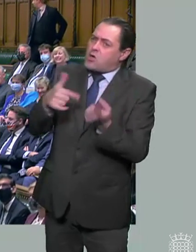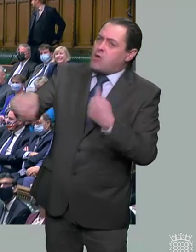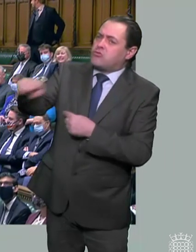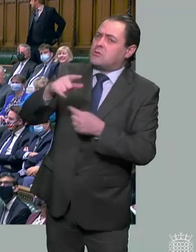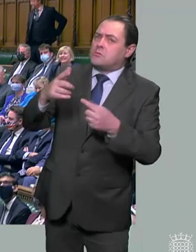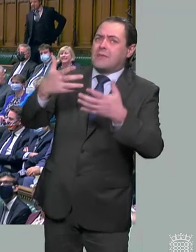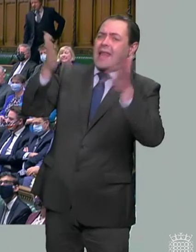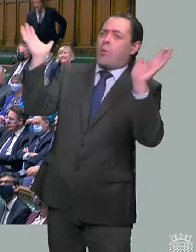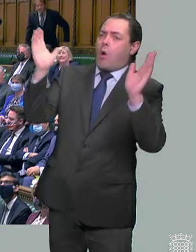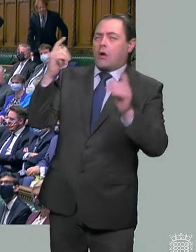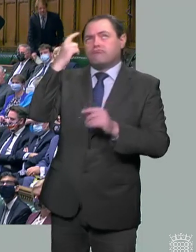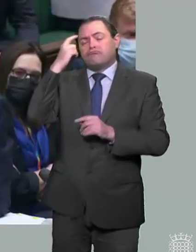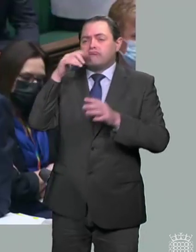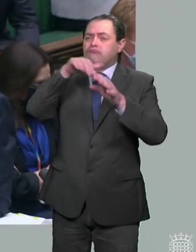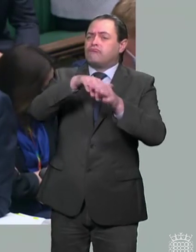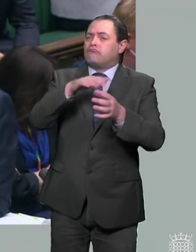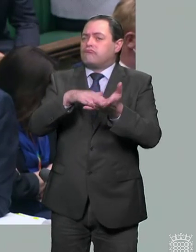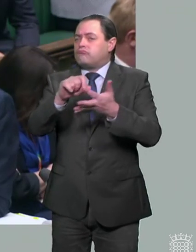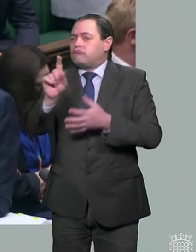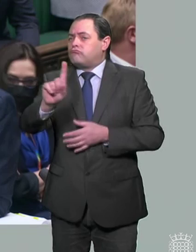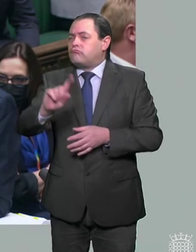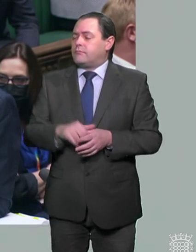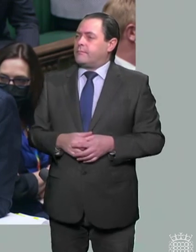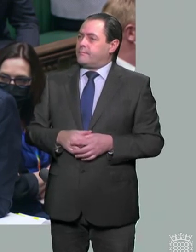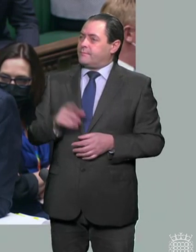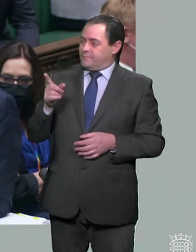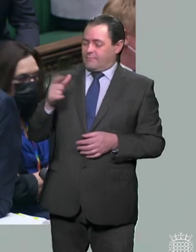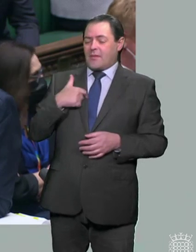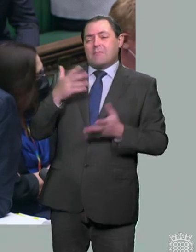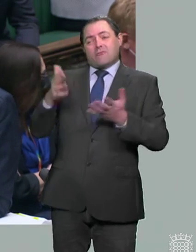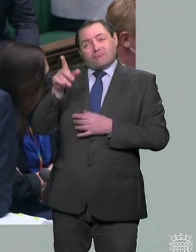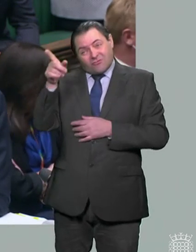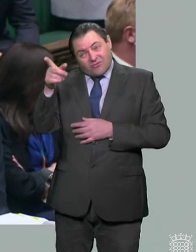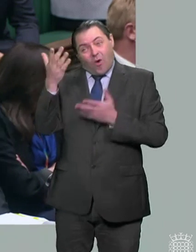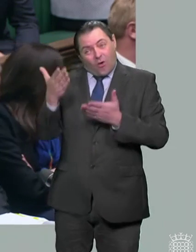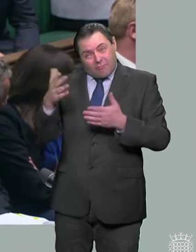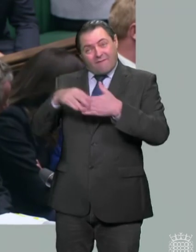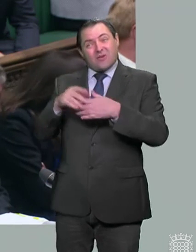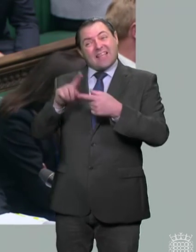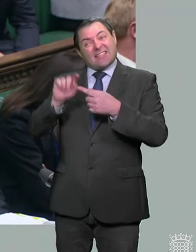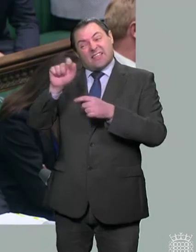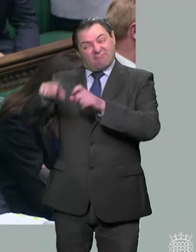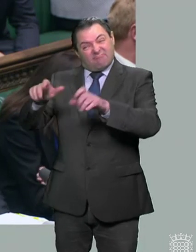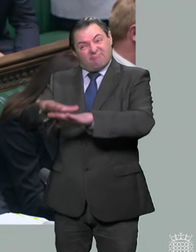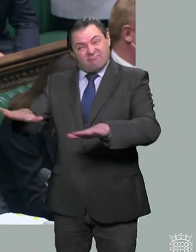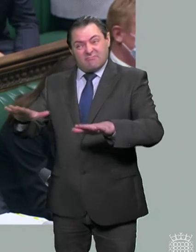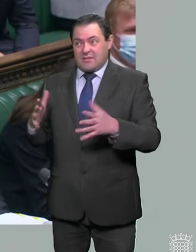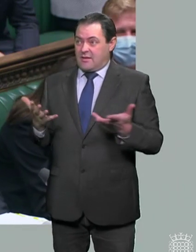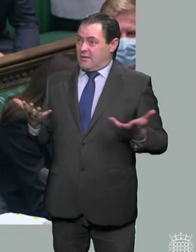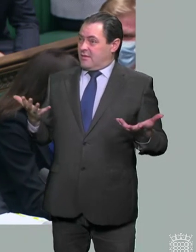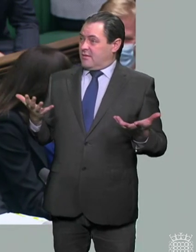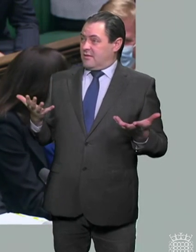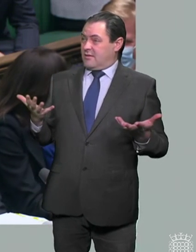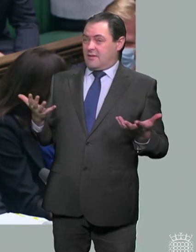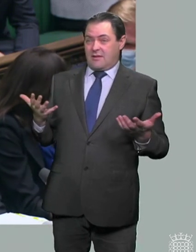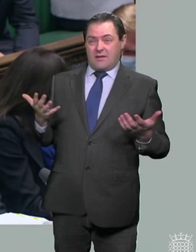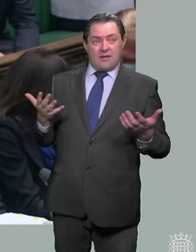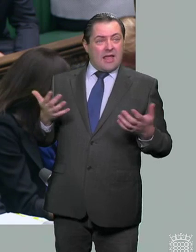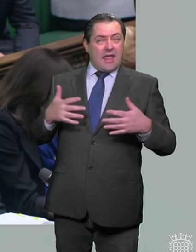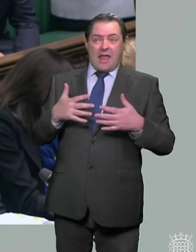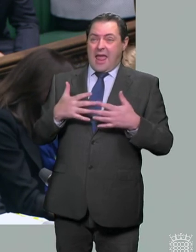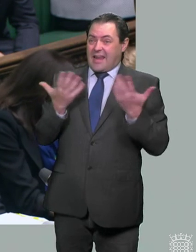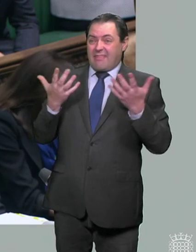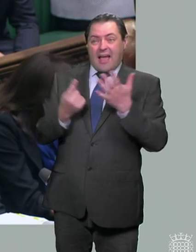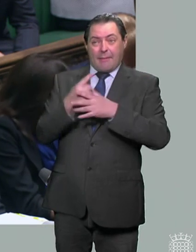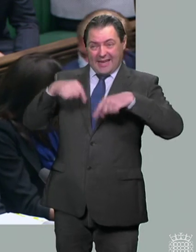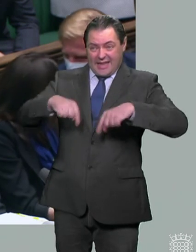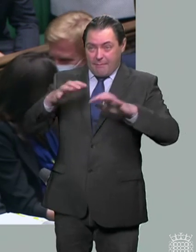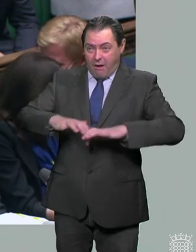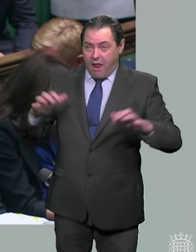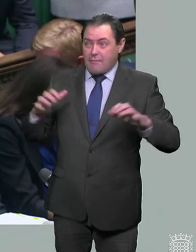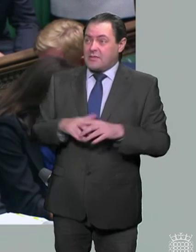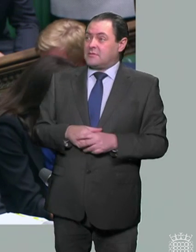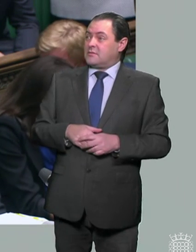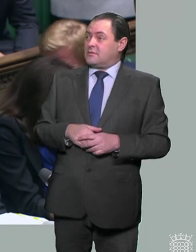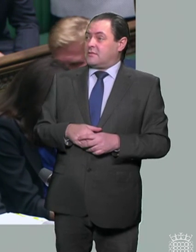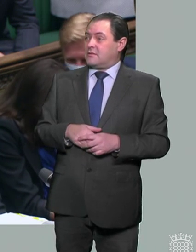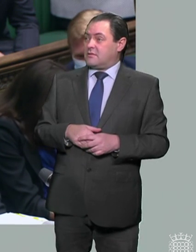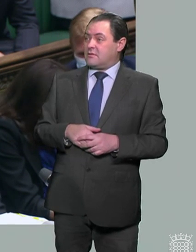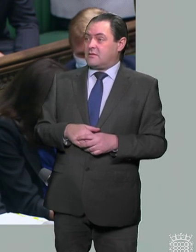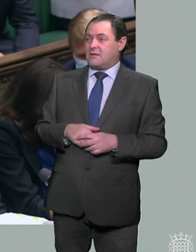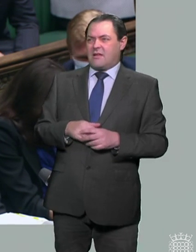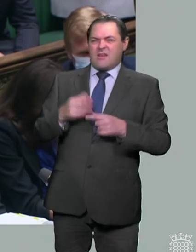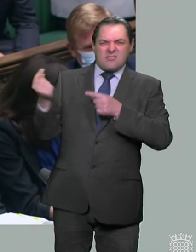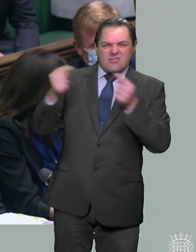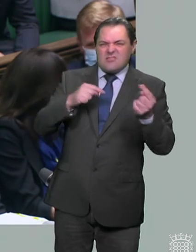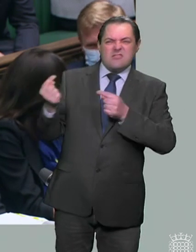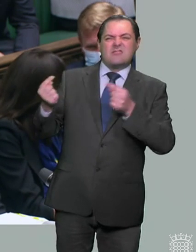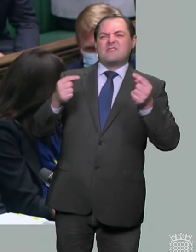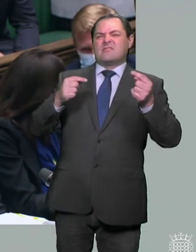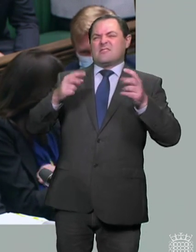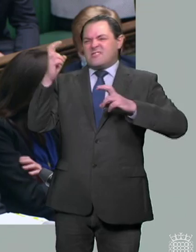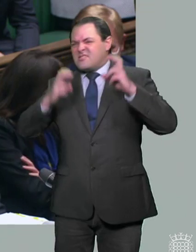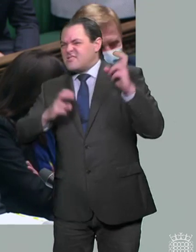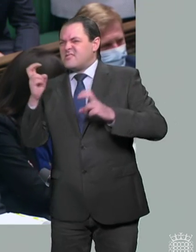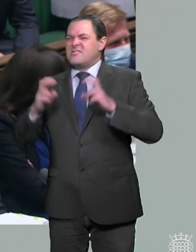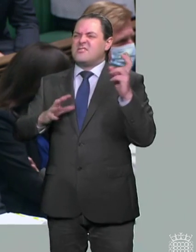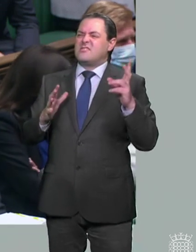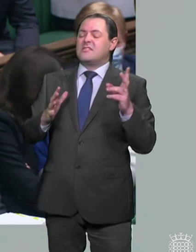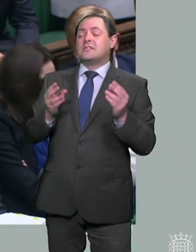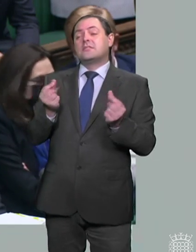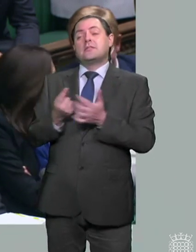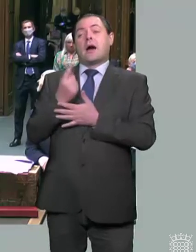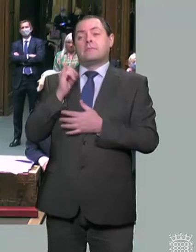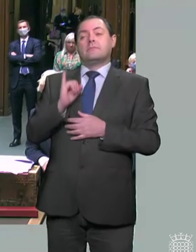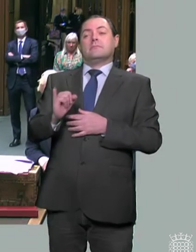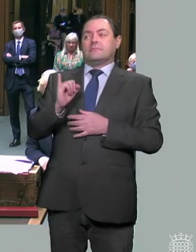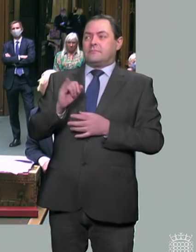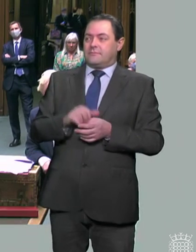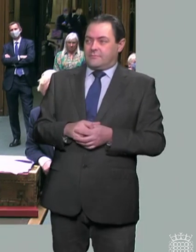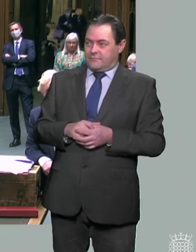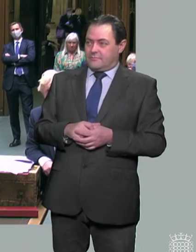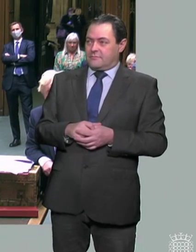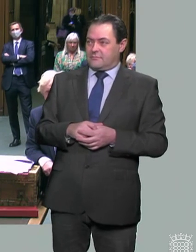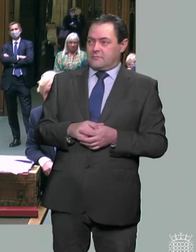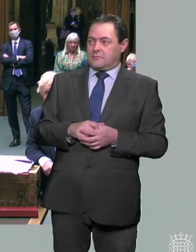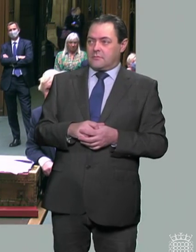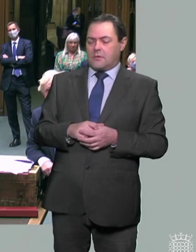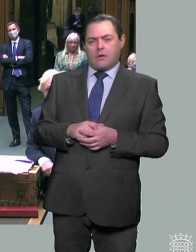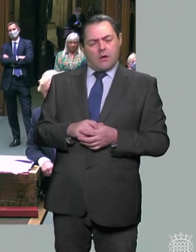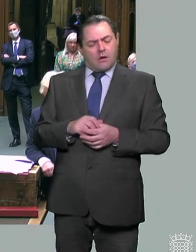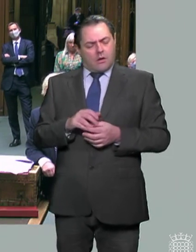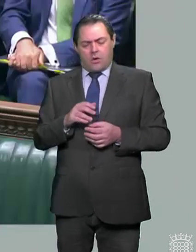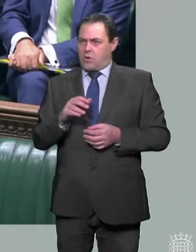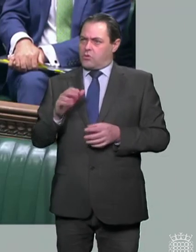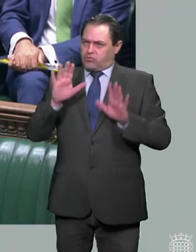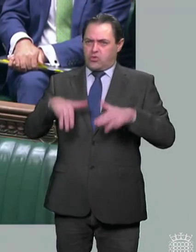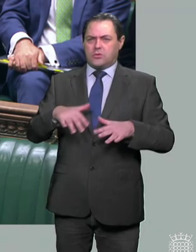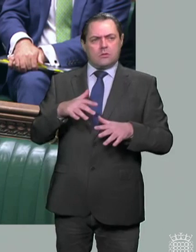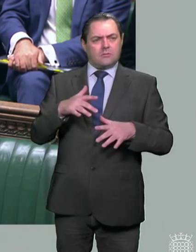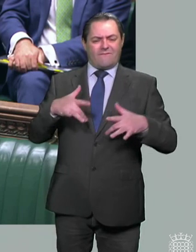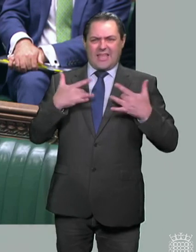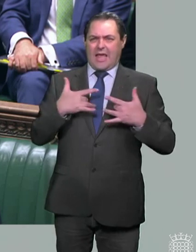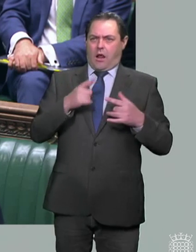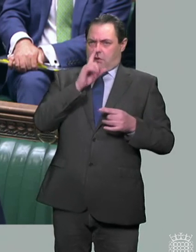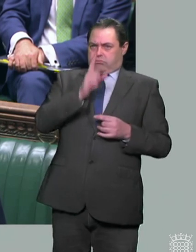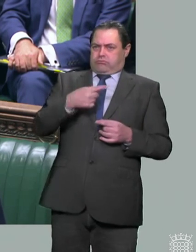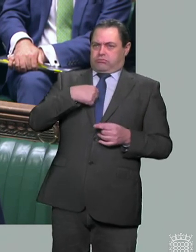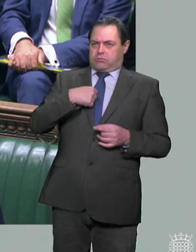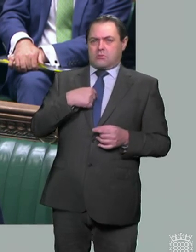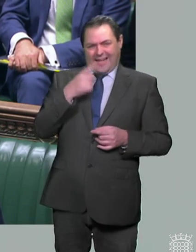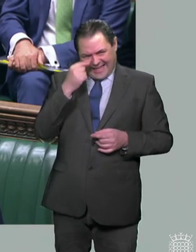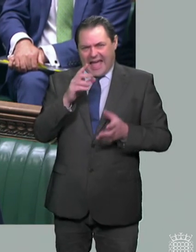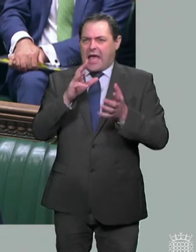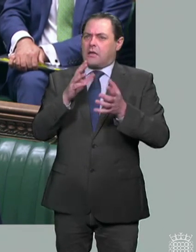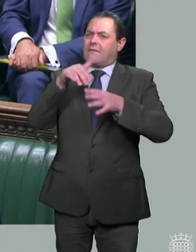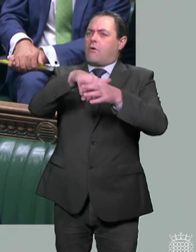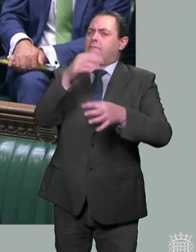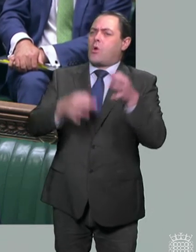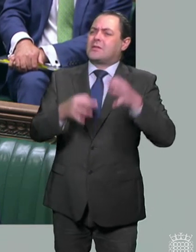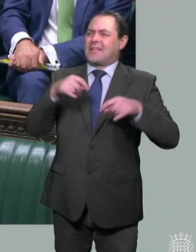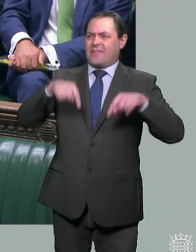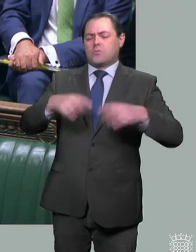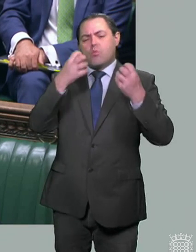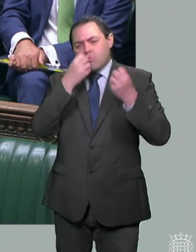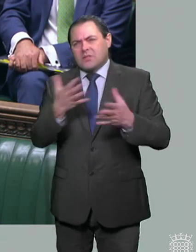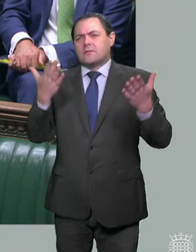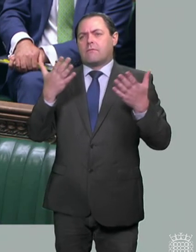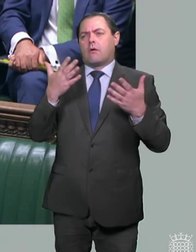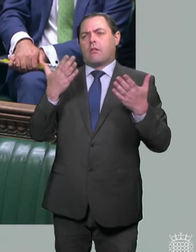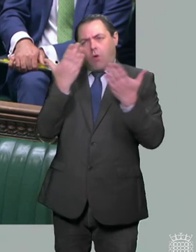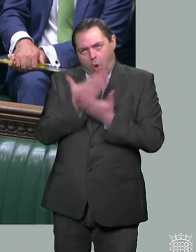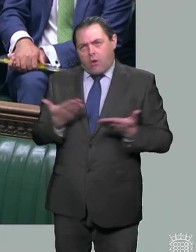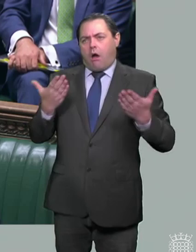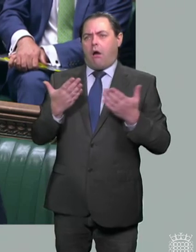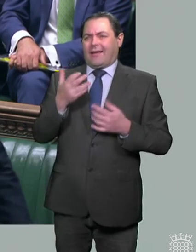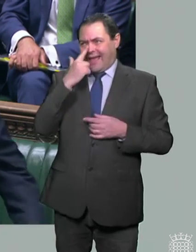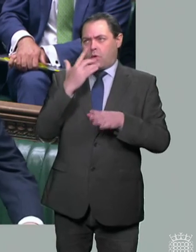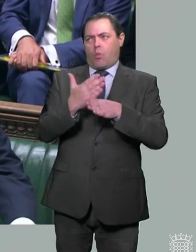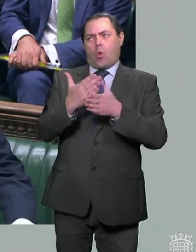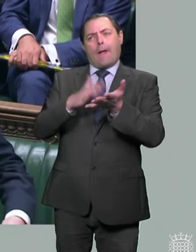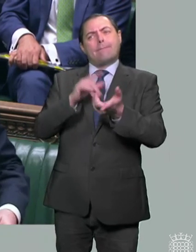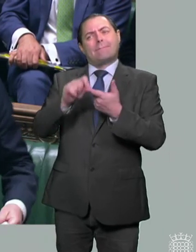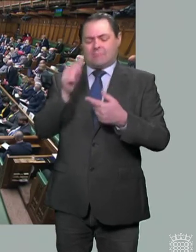What I would say to my honourable Friend and her students is that nothing that is said or takes place in this House—none of the argy-bargy, the repartee and the occasional abuse to which we subject each other—should in any way deter anybody from seeking a career in politics, because it is a wonderful privilege and we are all very